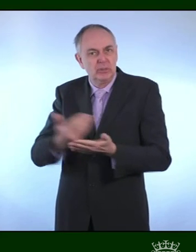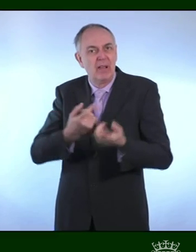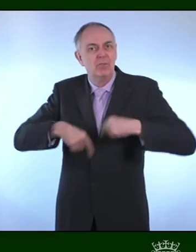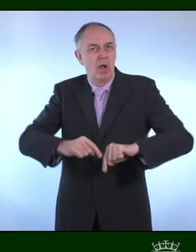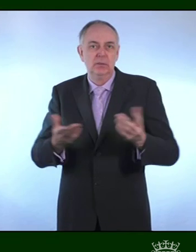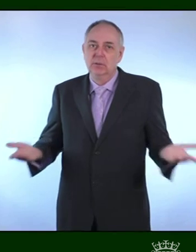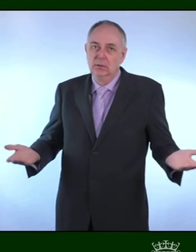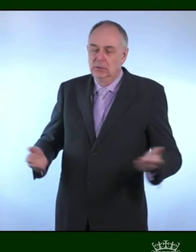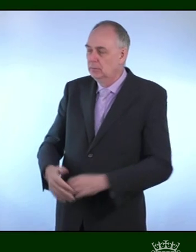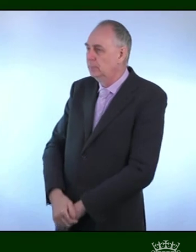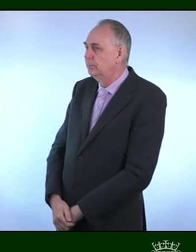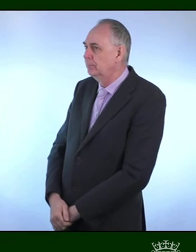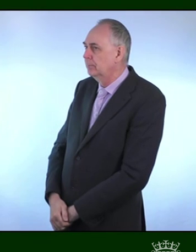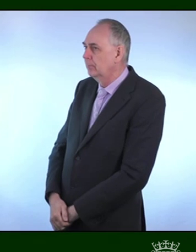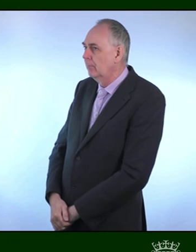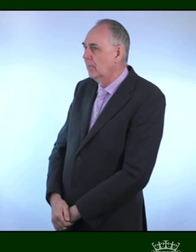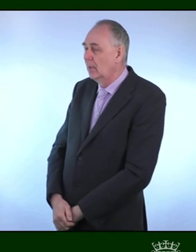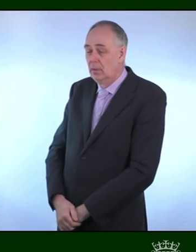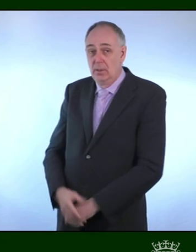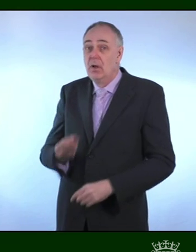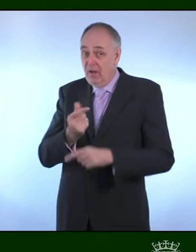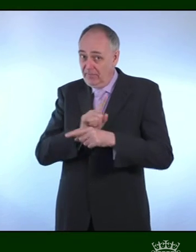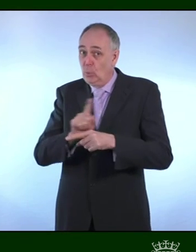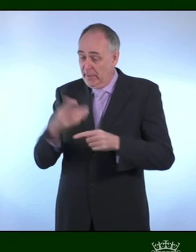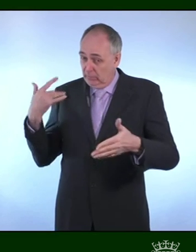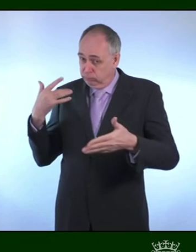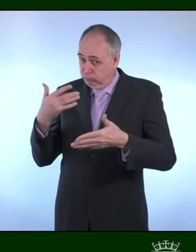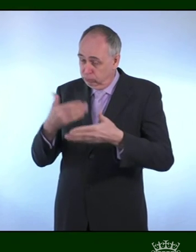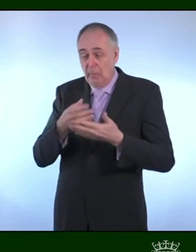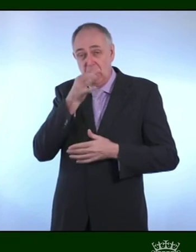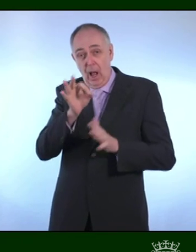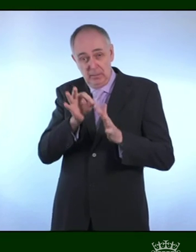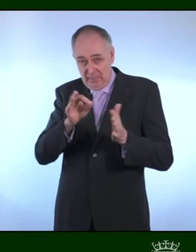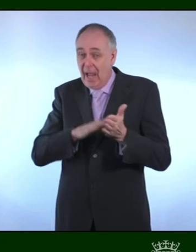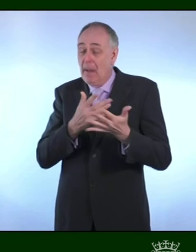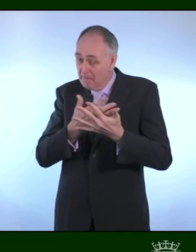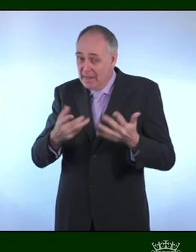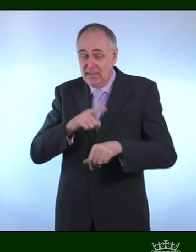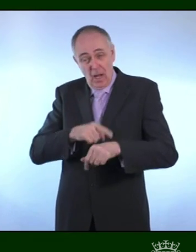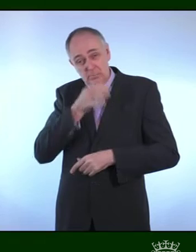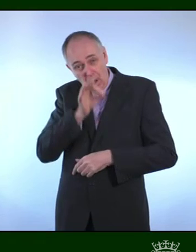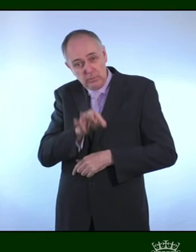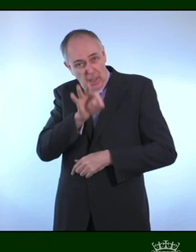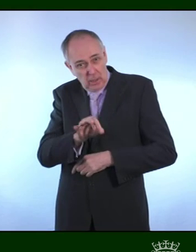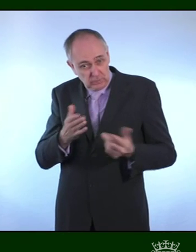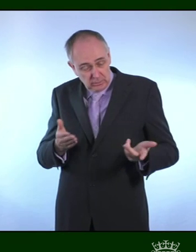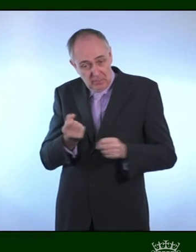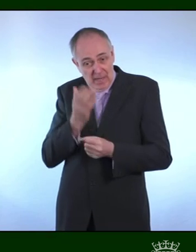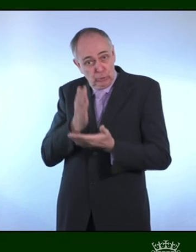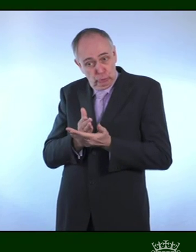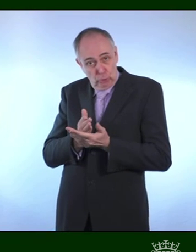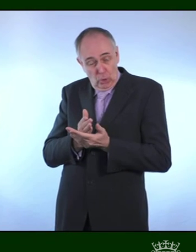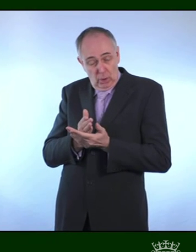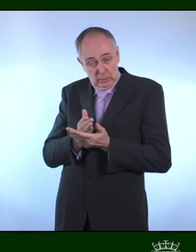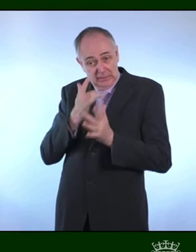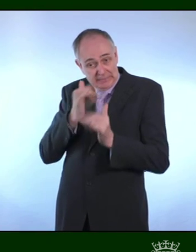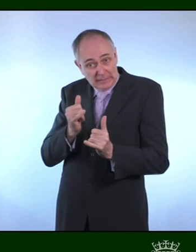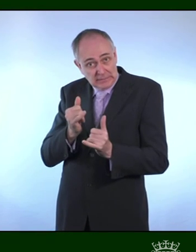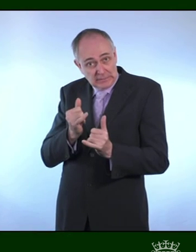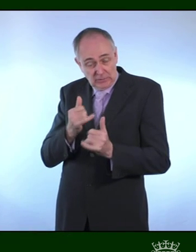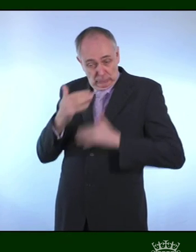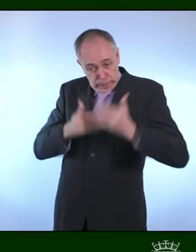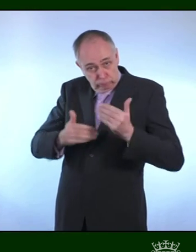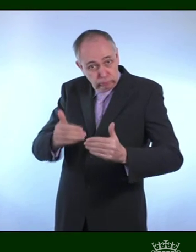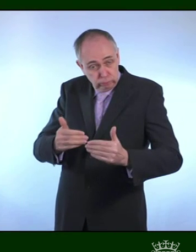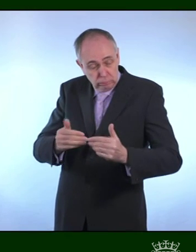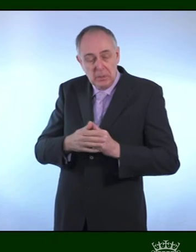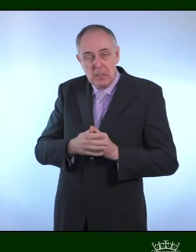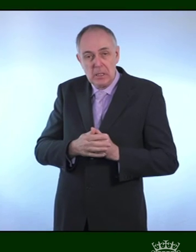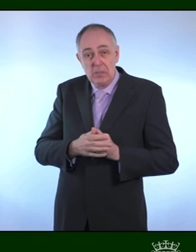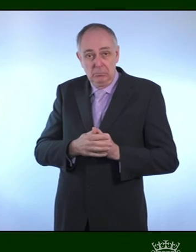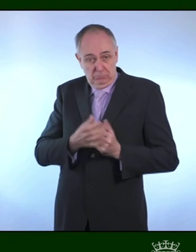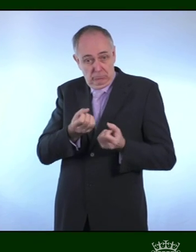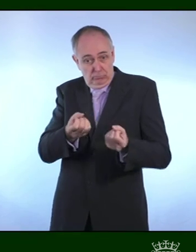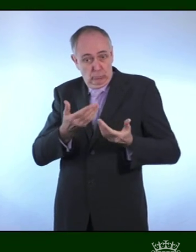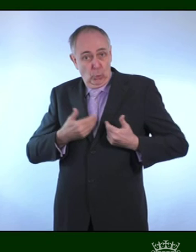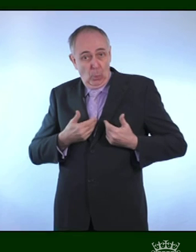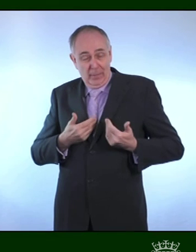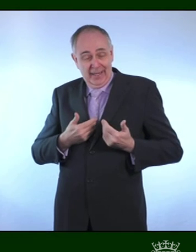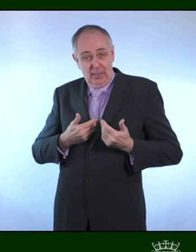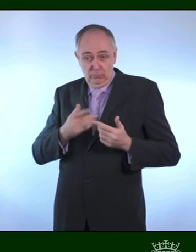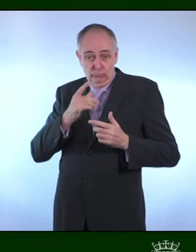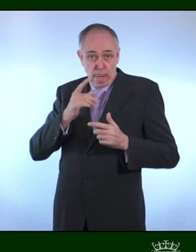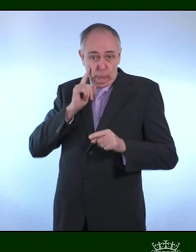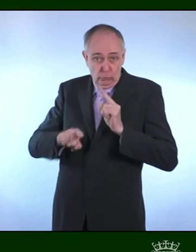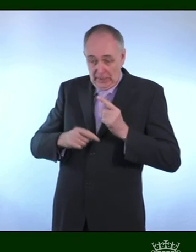Over the past few weeks, I have asked the Prime Minister many times what action is being taken to ensure that testing is being prioritised, and I have received assurances that everything that could be done was being done.